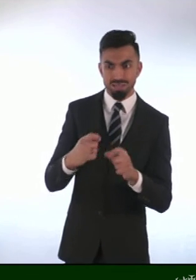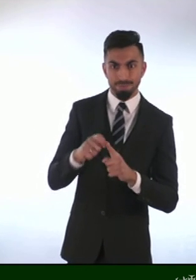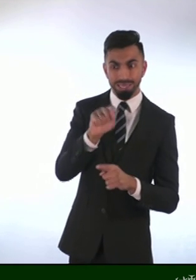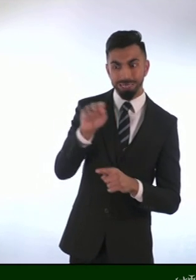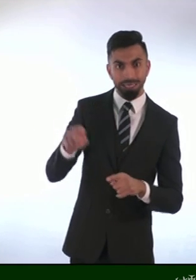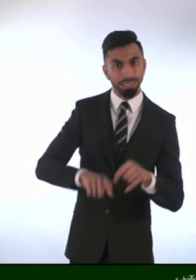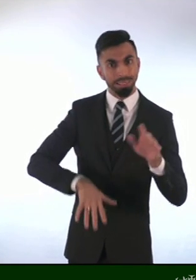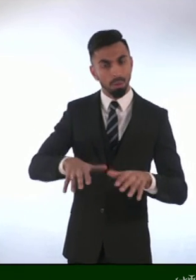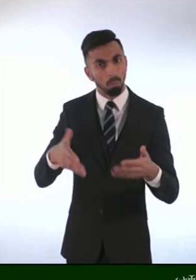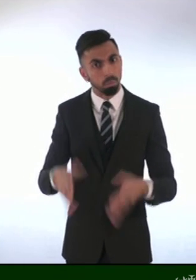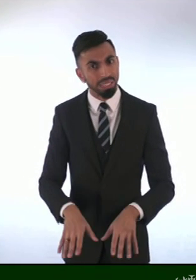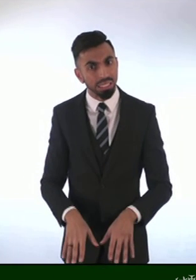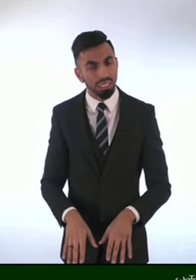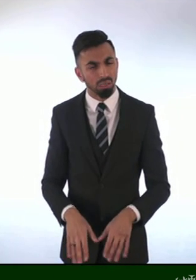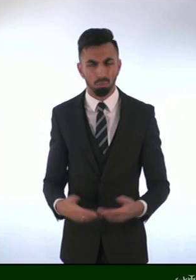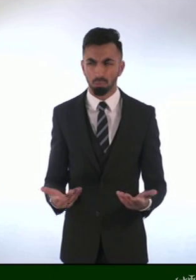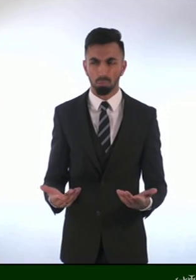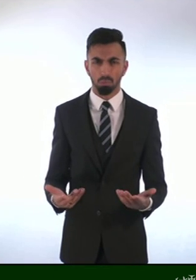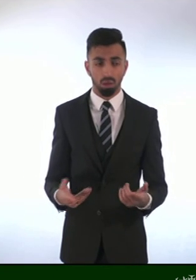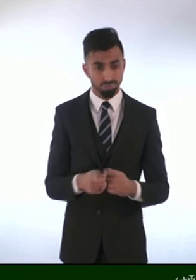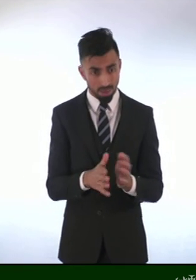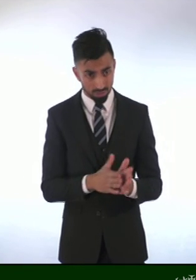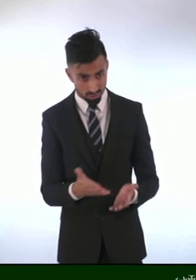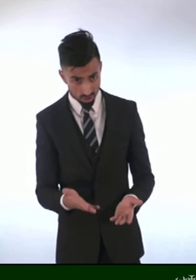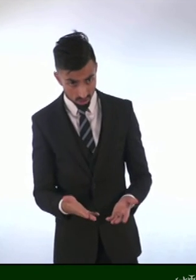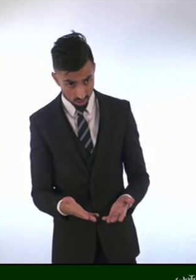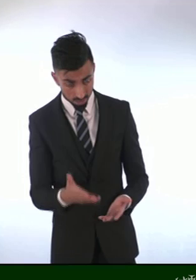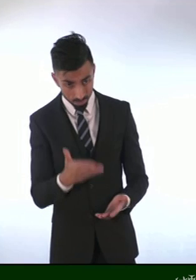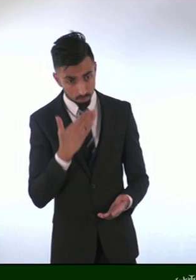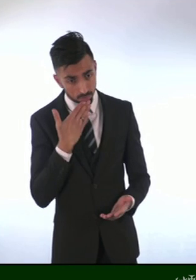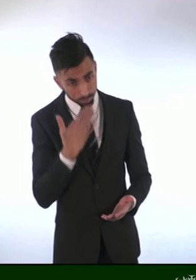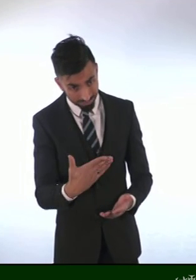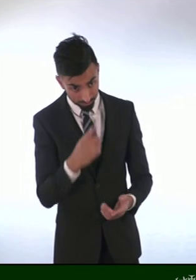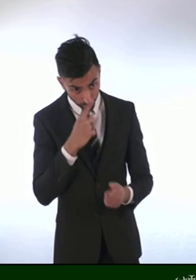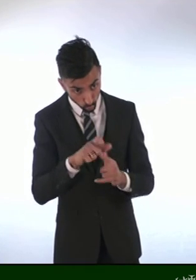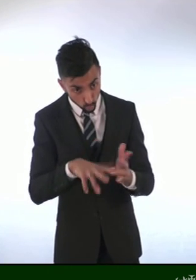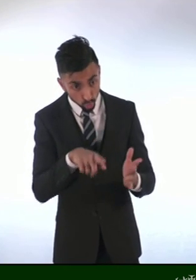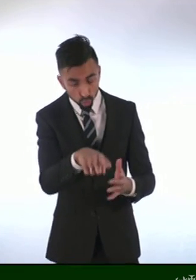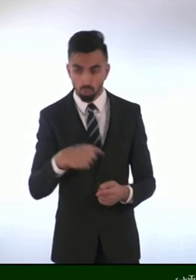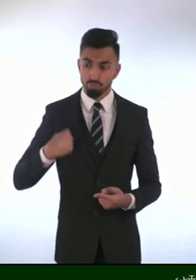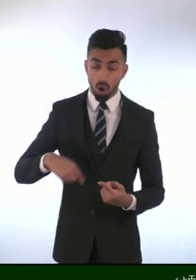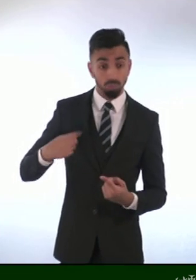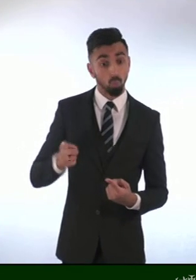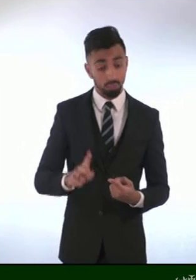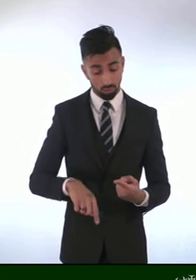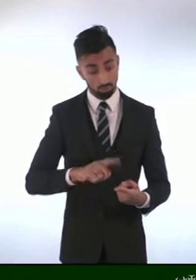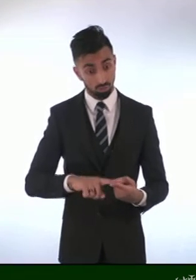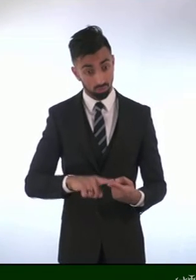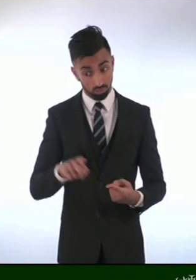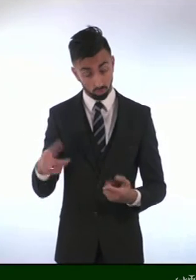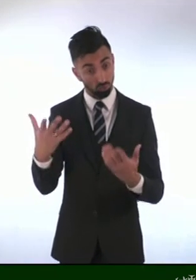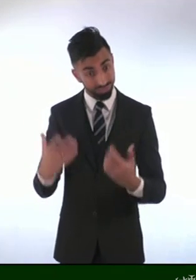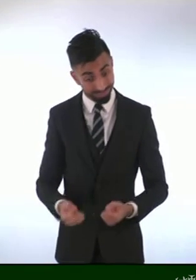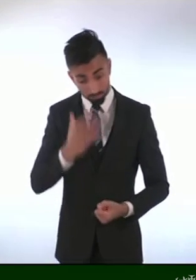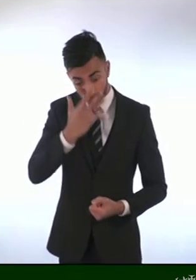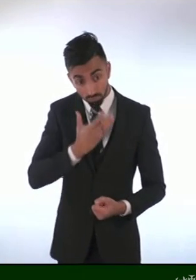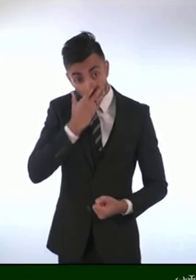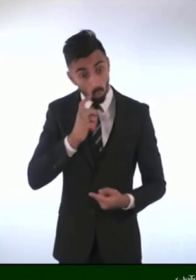What assurances can the Prime Minister give not only that surgeries get the equipment they require, but that it is actually effective once they get it?